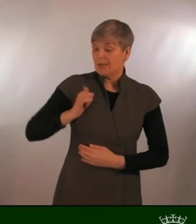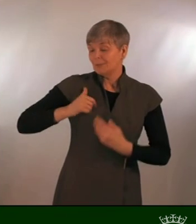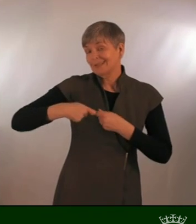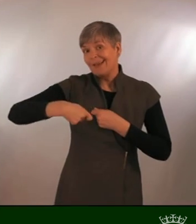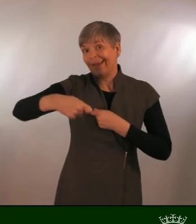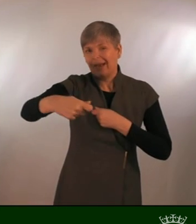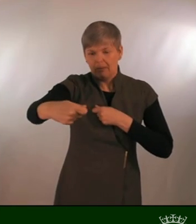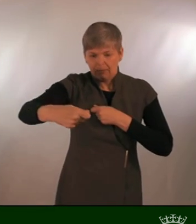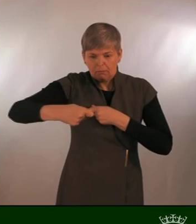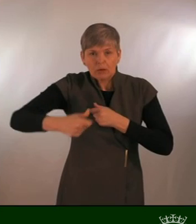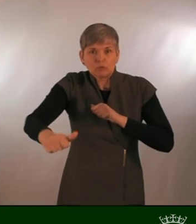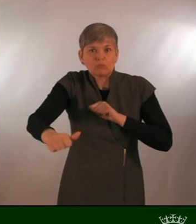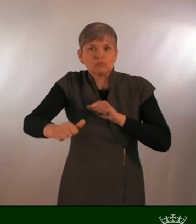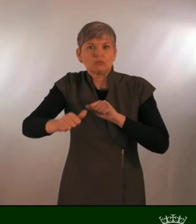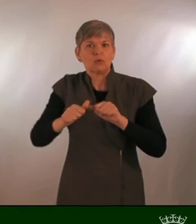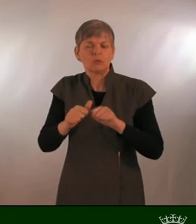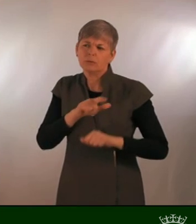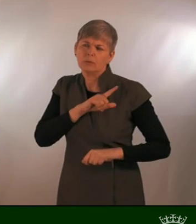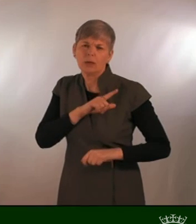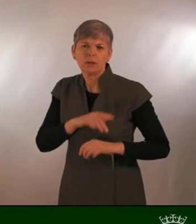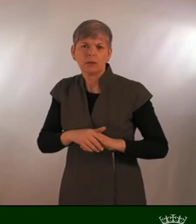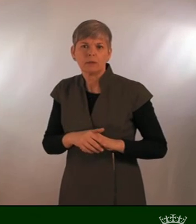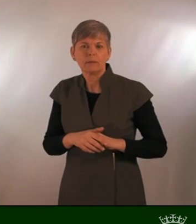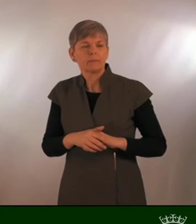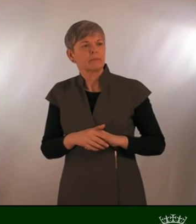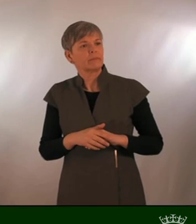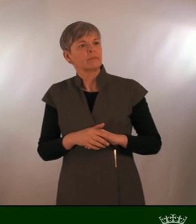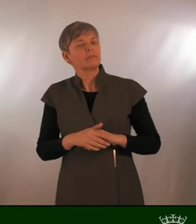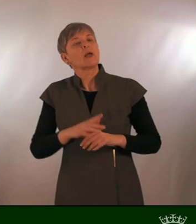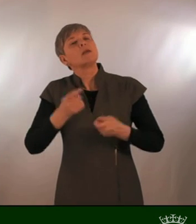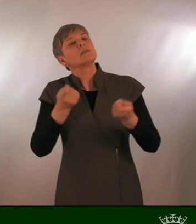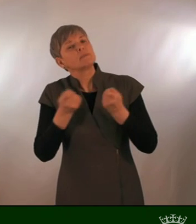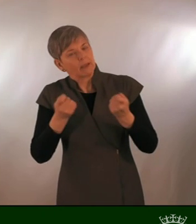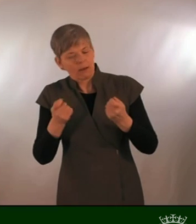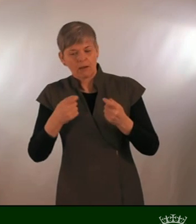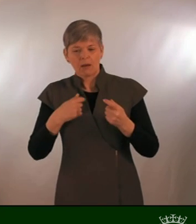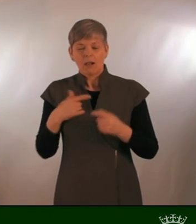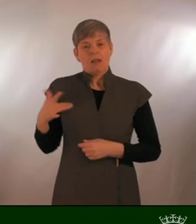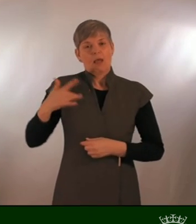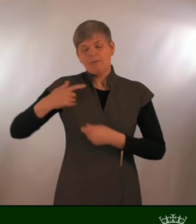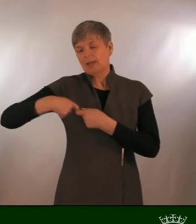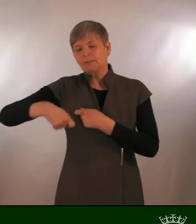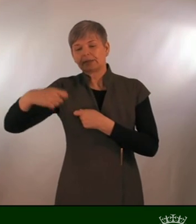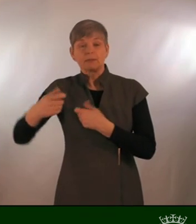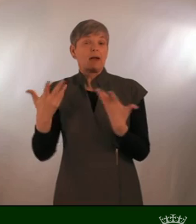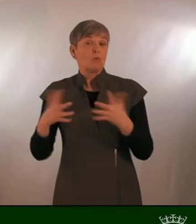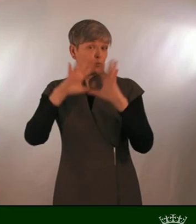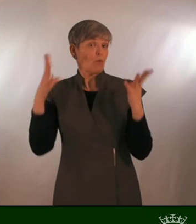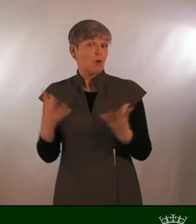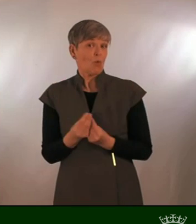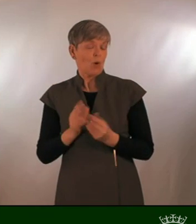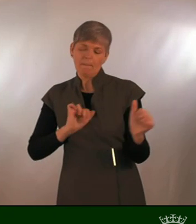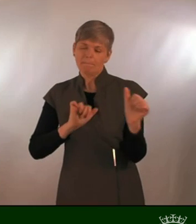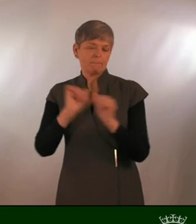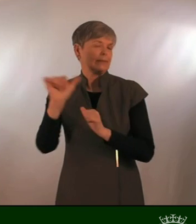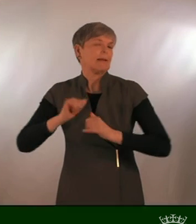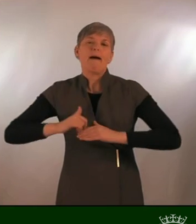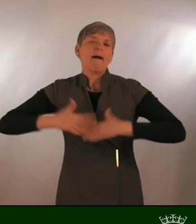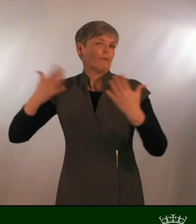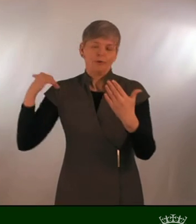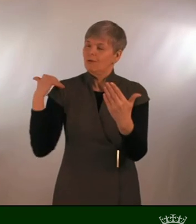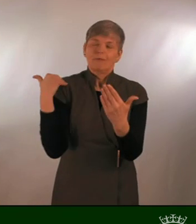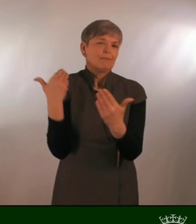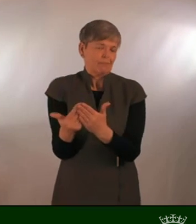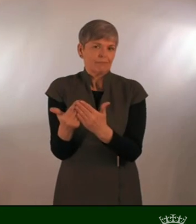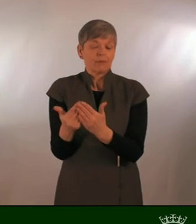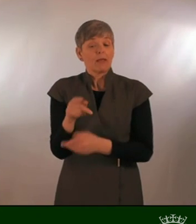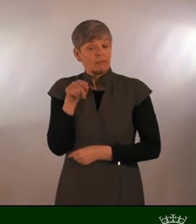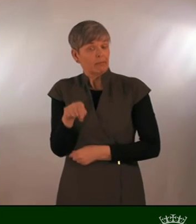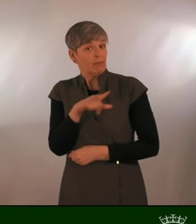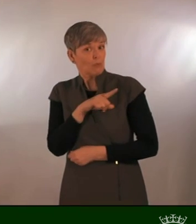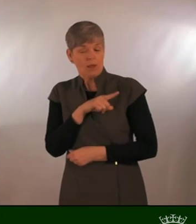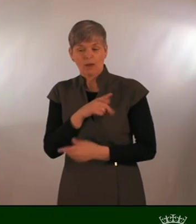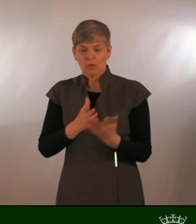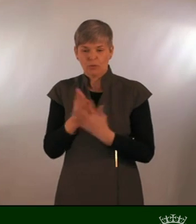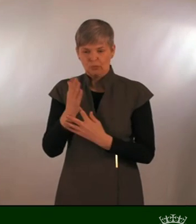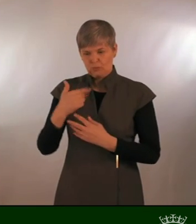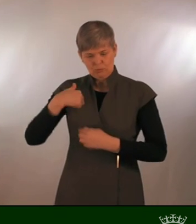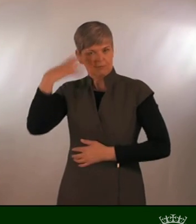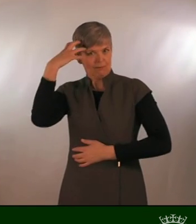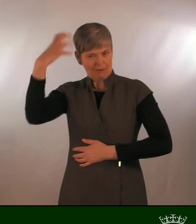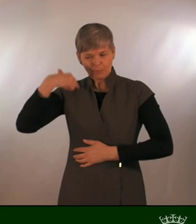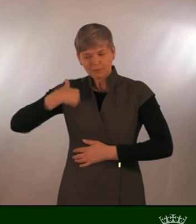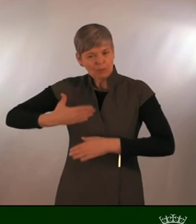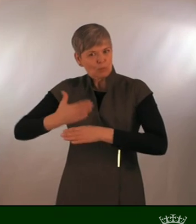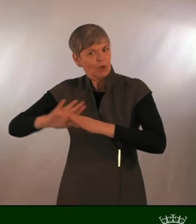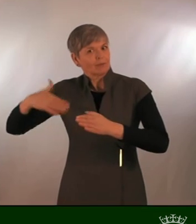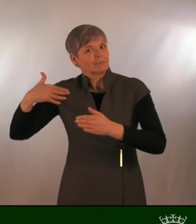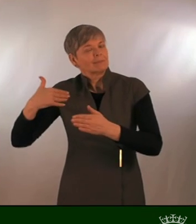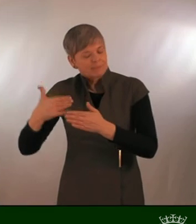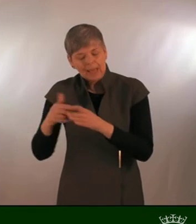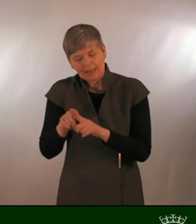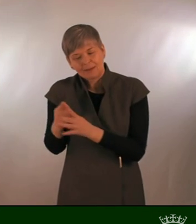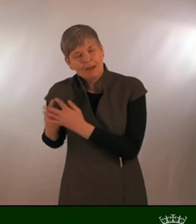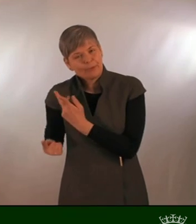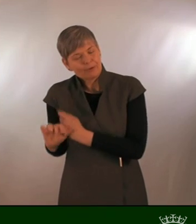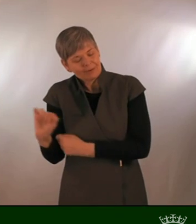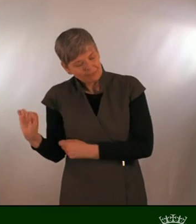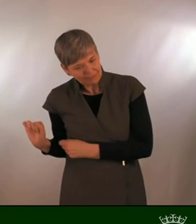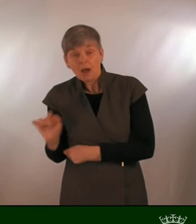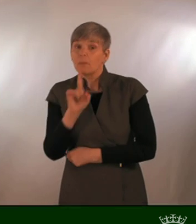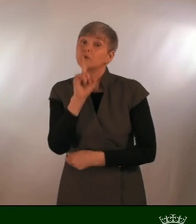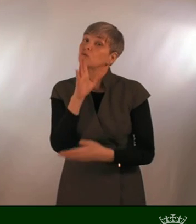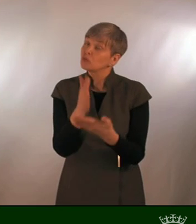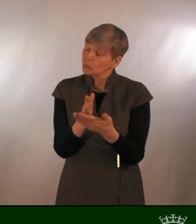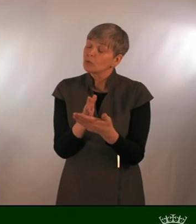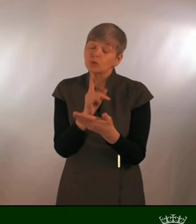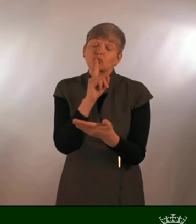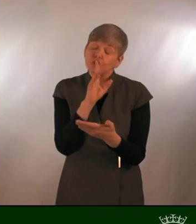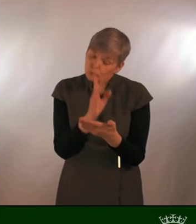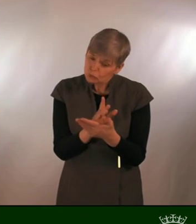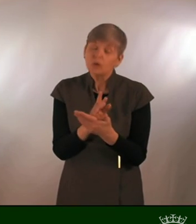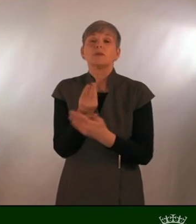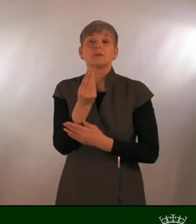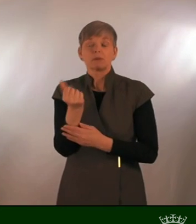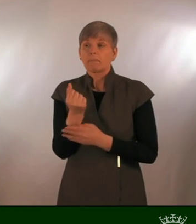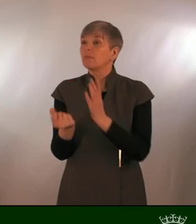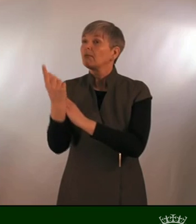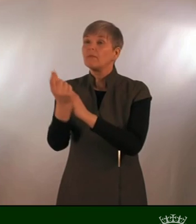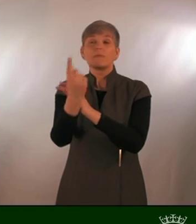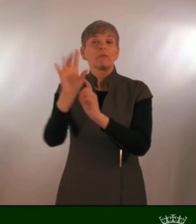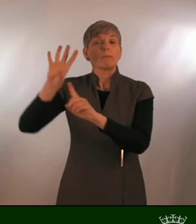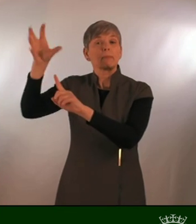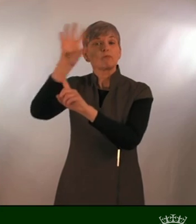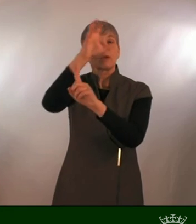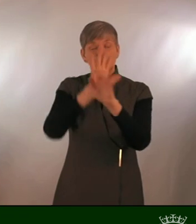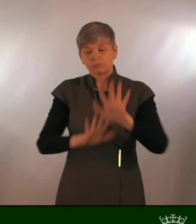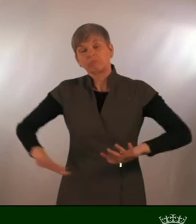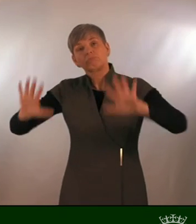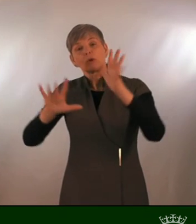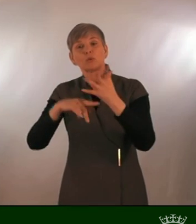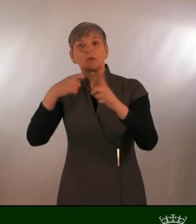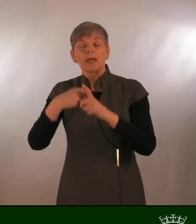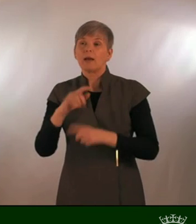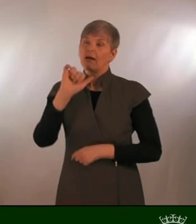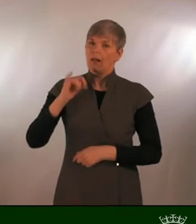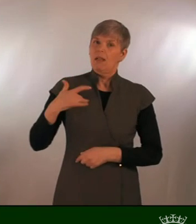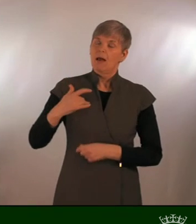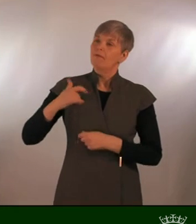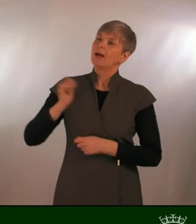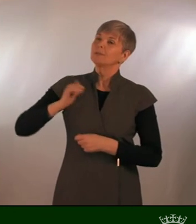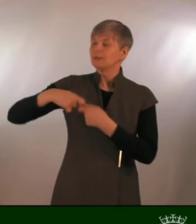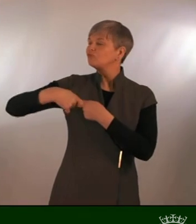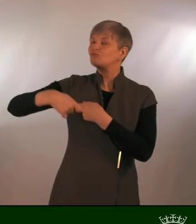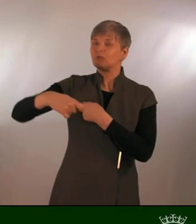Overall life expectancy stands at its highest level—the highest level ever—which is a tribute to the consistent work of this Government and others, but it is absolutely true that there are too many instances in too many parts of the country where we are seeing life expectancy not rise in the way that we would like.